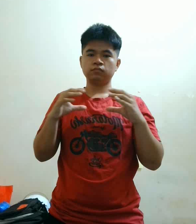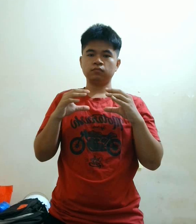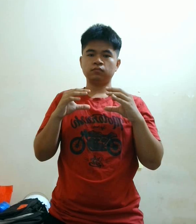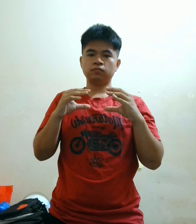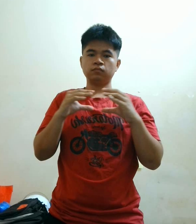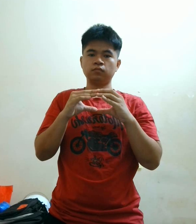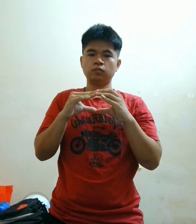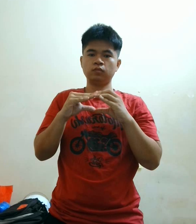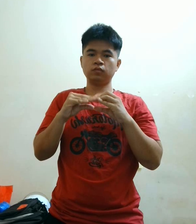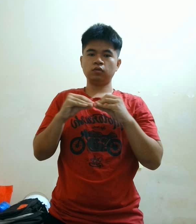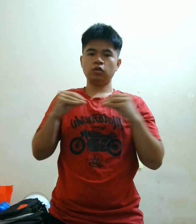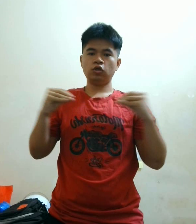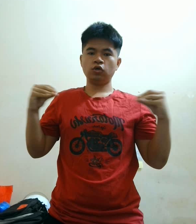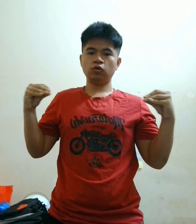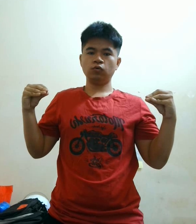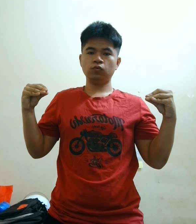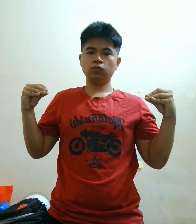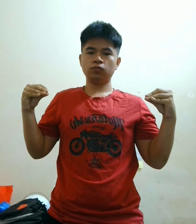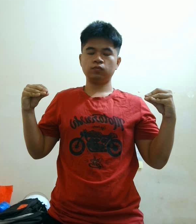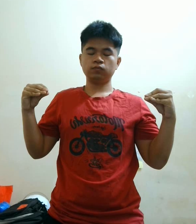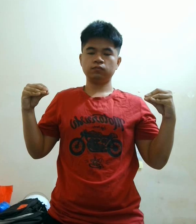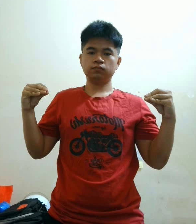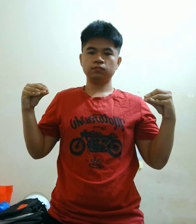nhieu